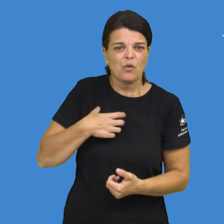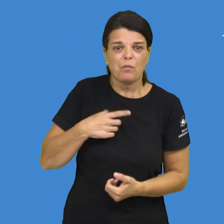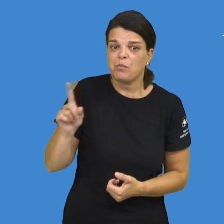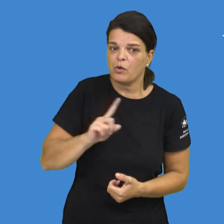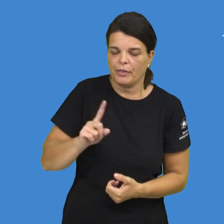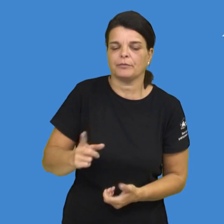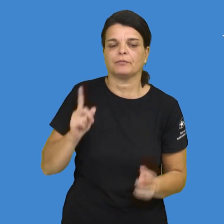no